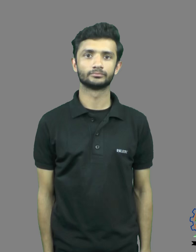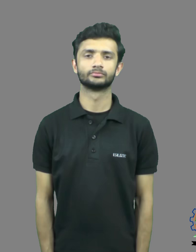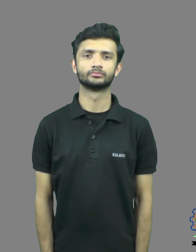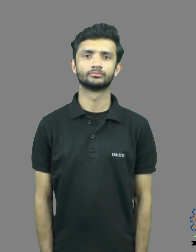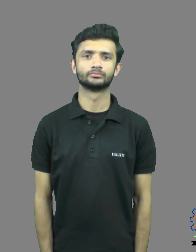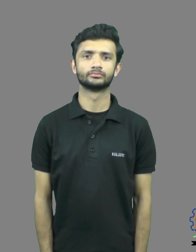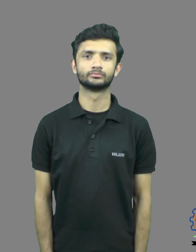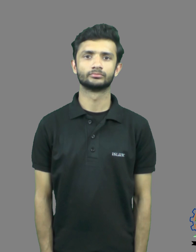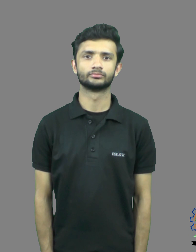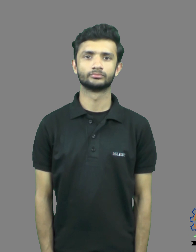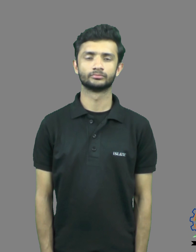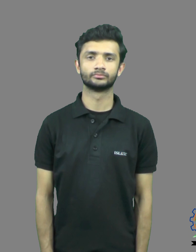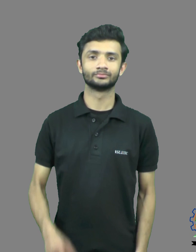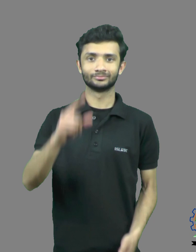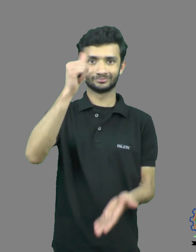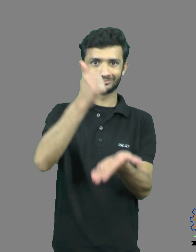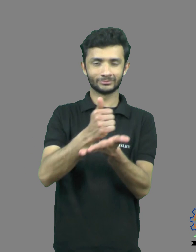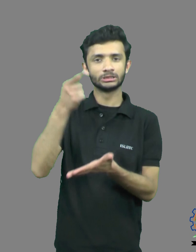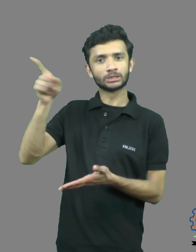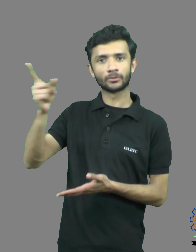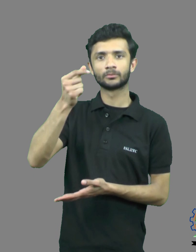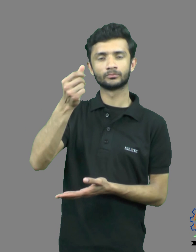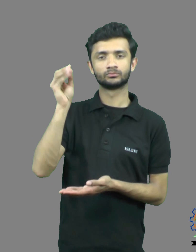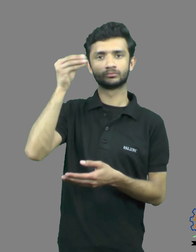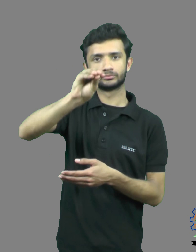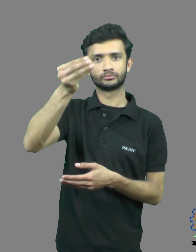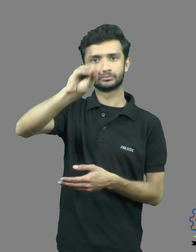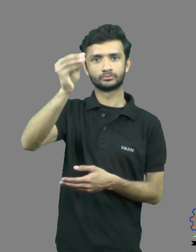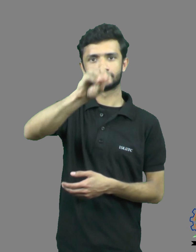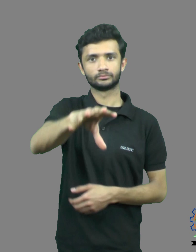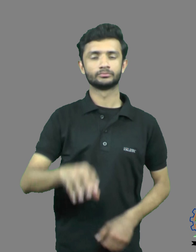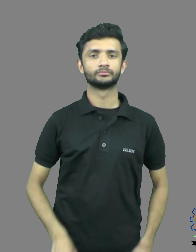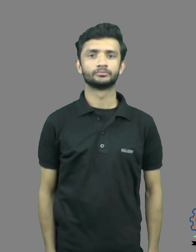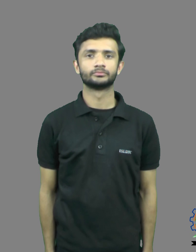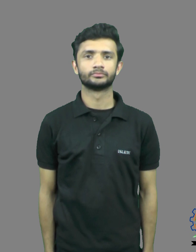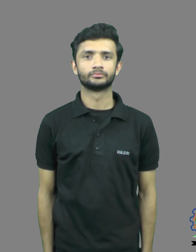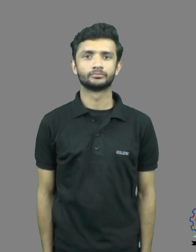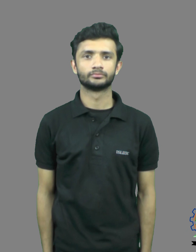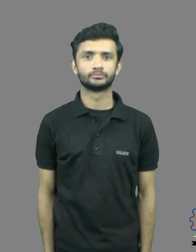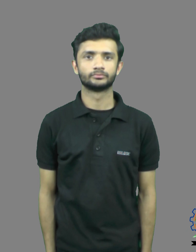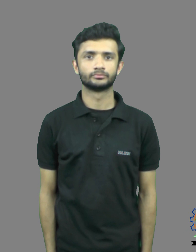Interest (On Savings Account)